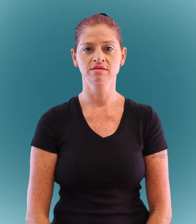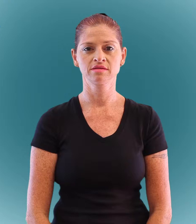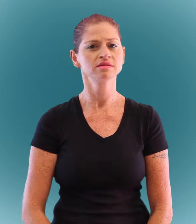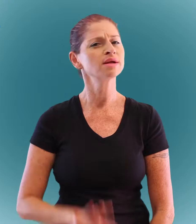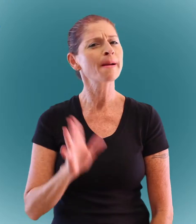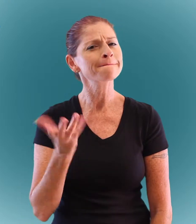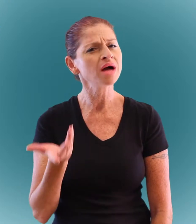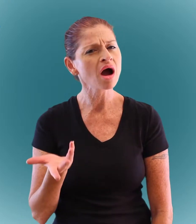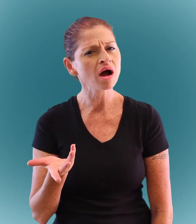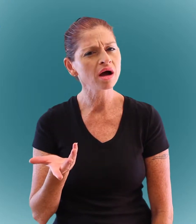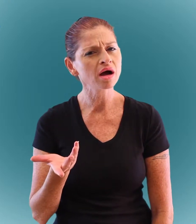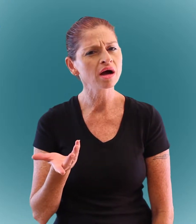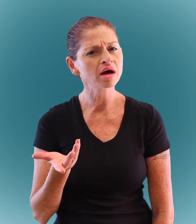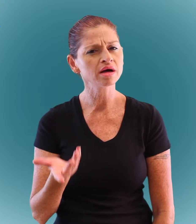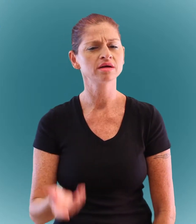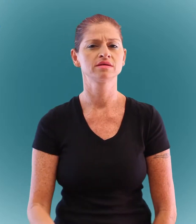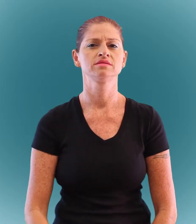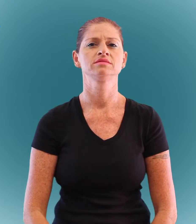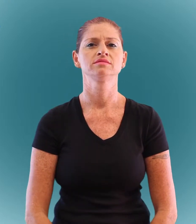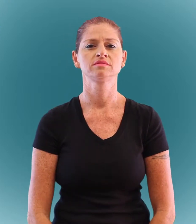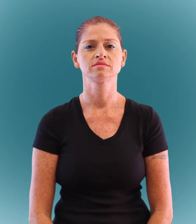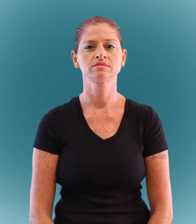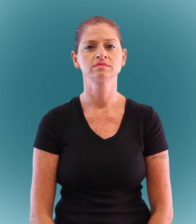מה